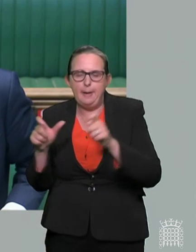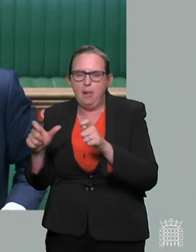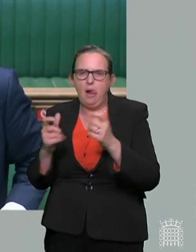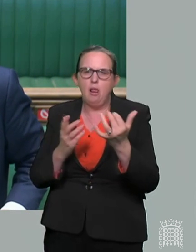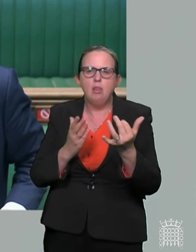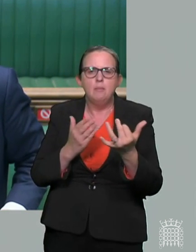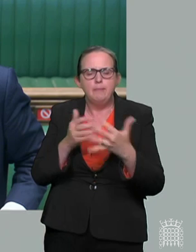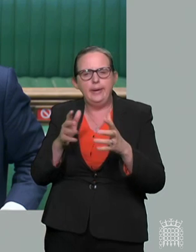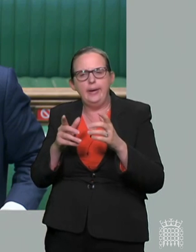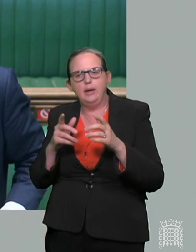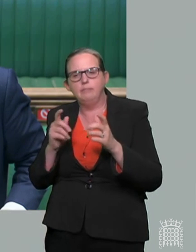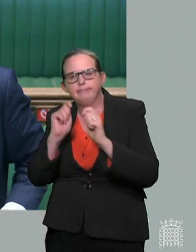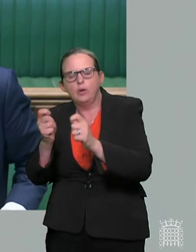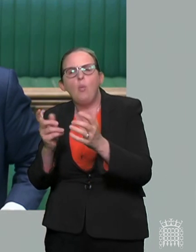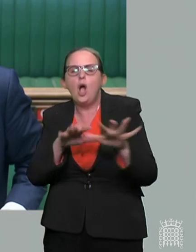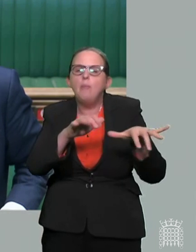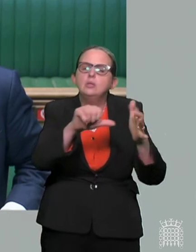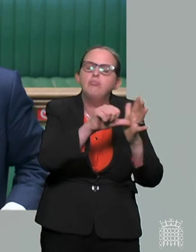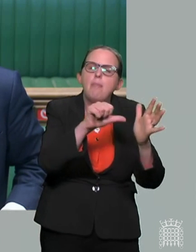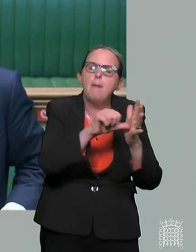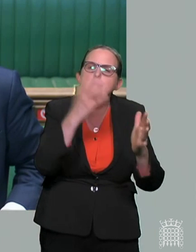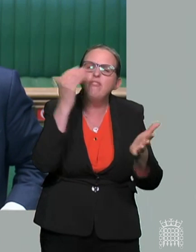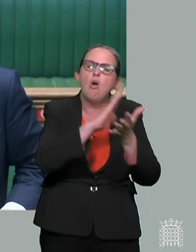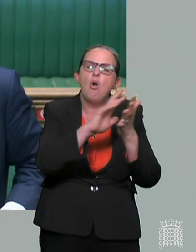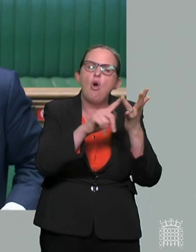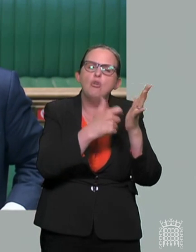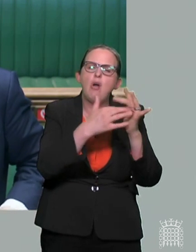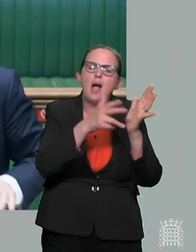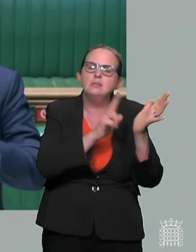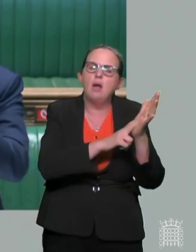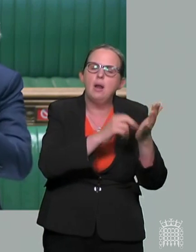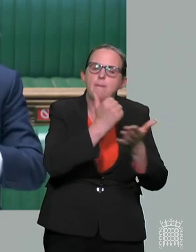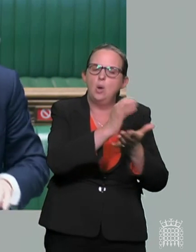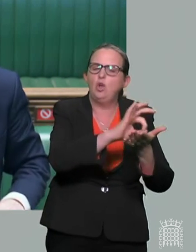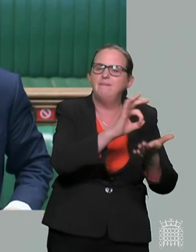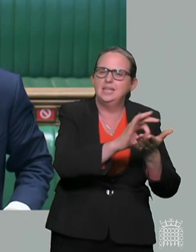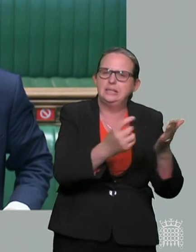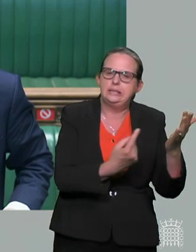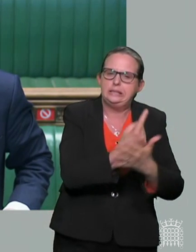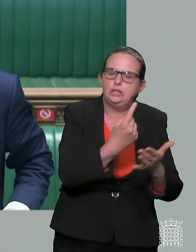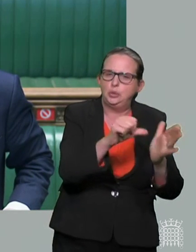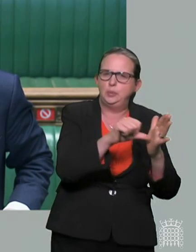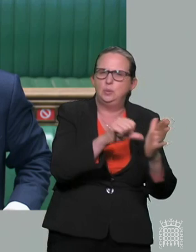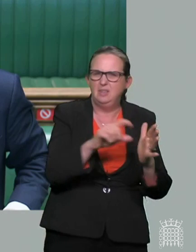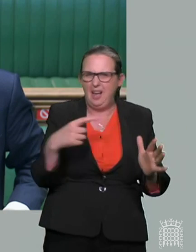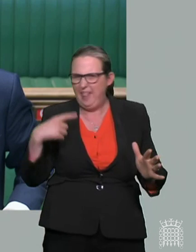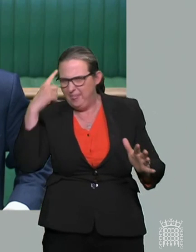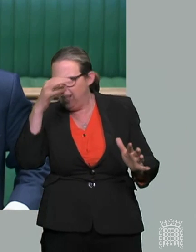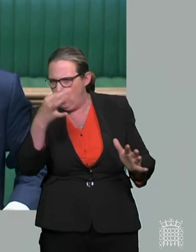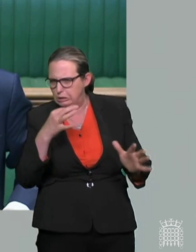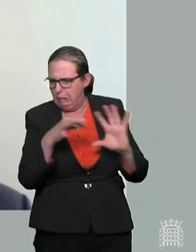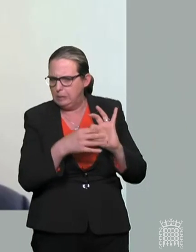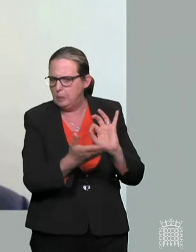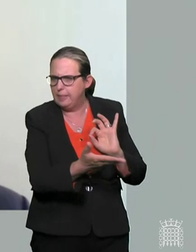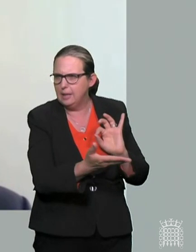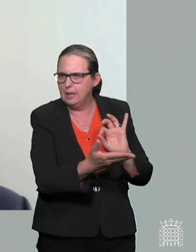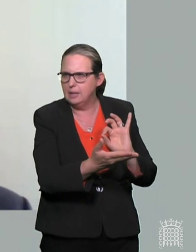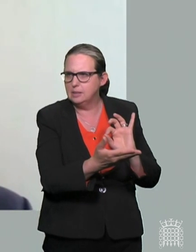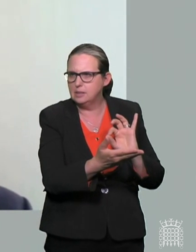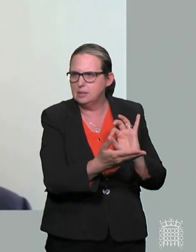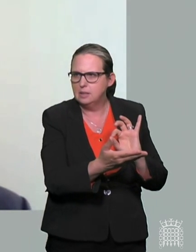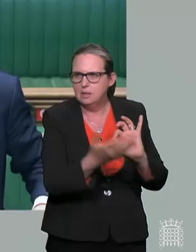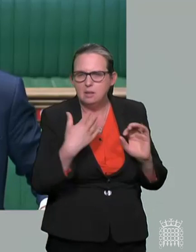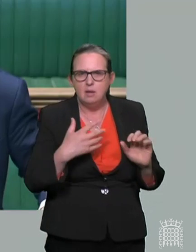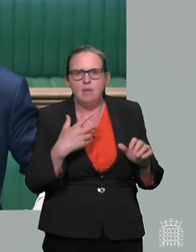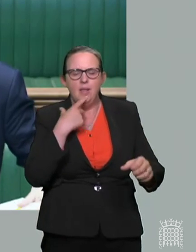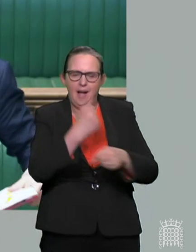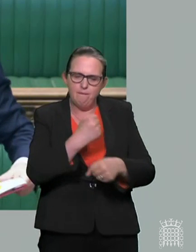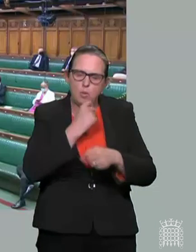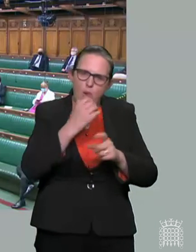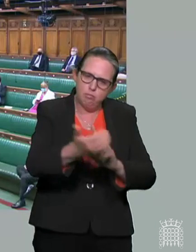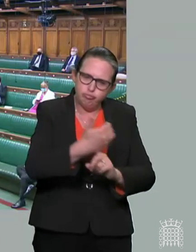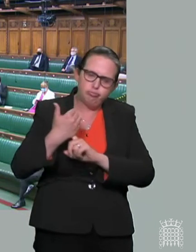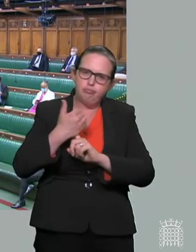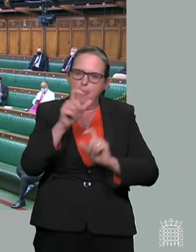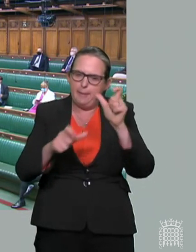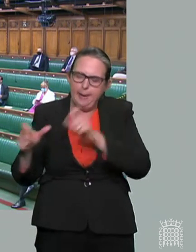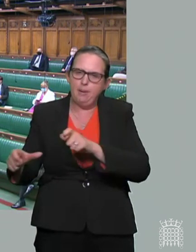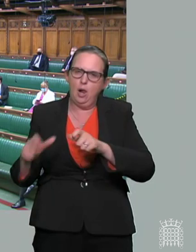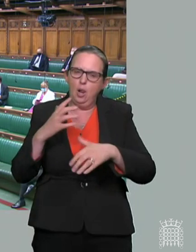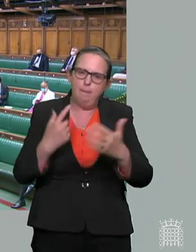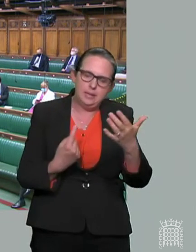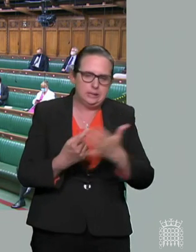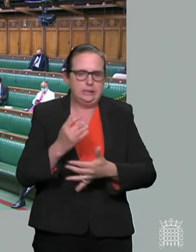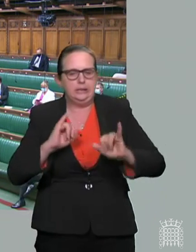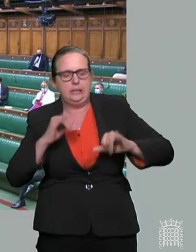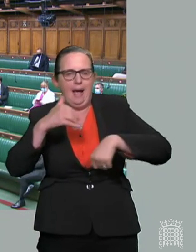When it comes to protecting and supporting post offices, particularly rural post offices, which I think is what the honourable Gentleman was driving at, this Government will do everything they can to protect them.